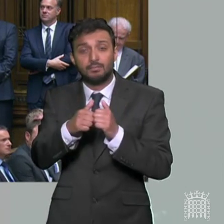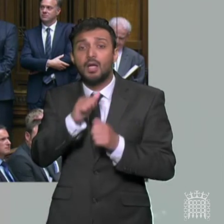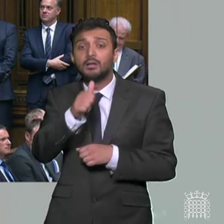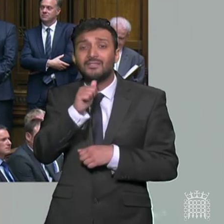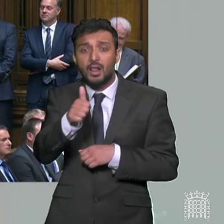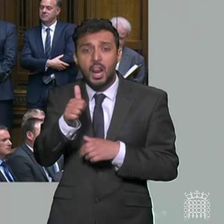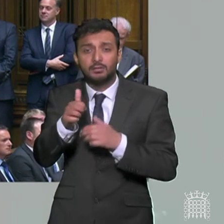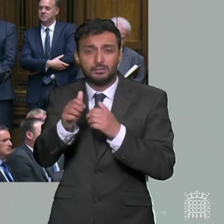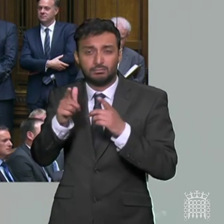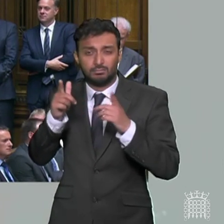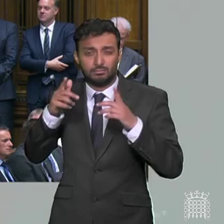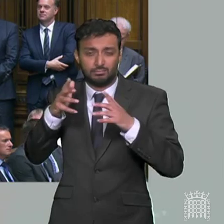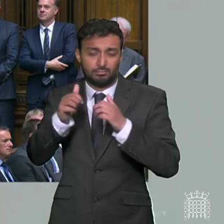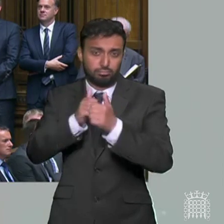On Saturday, Huddersfield Giants are in their first